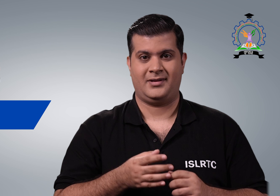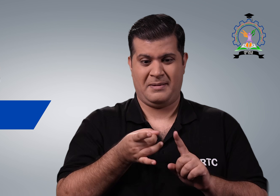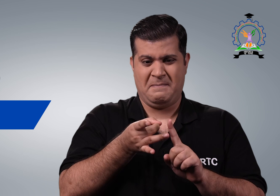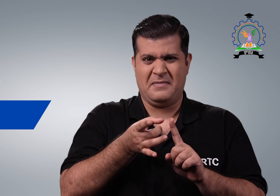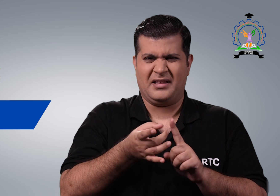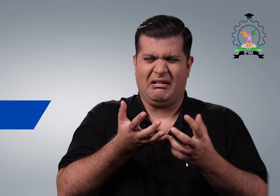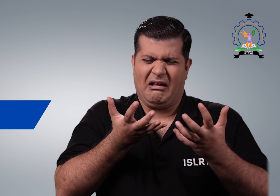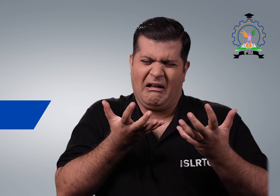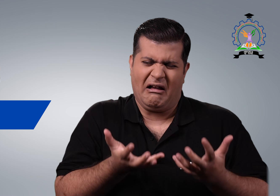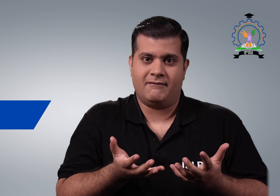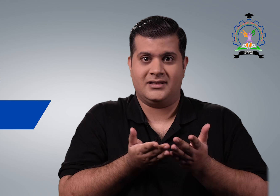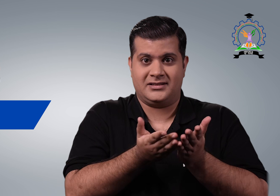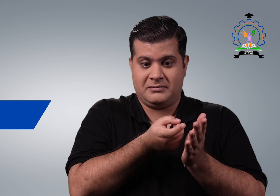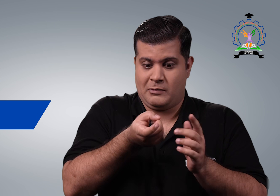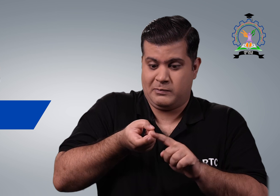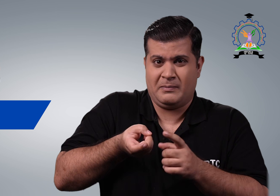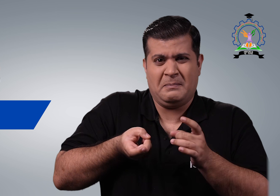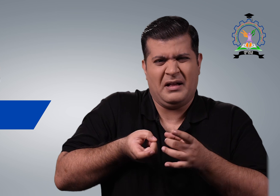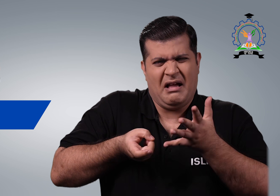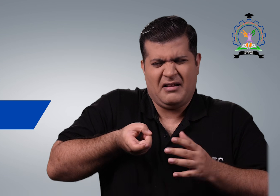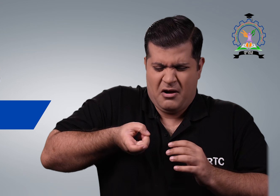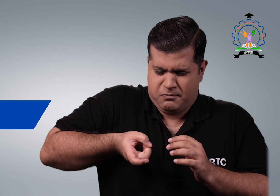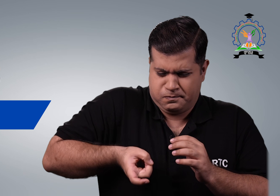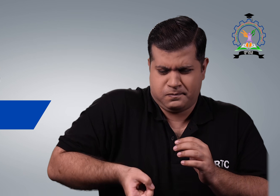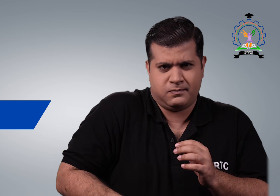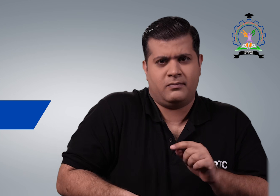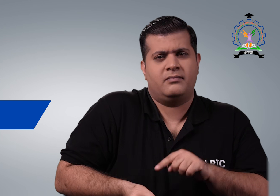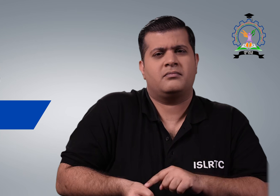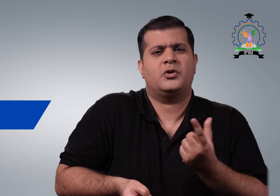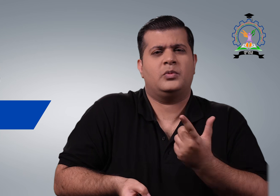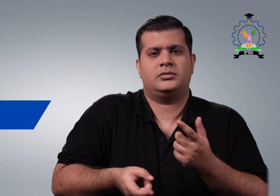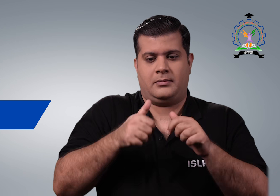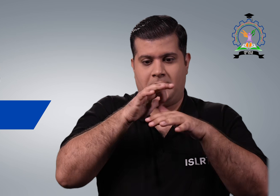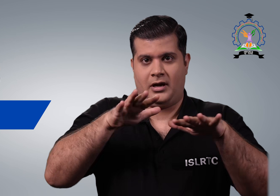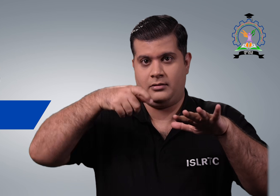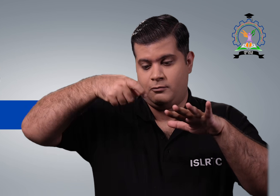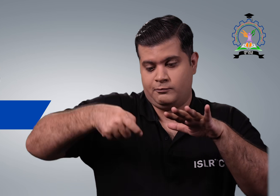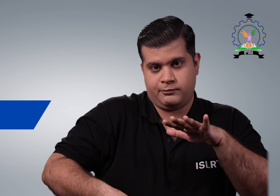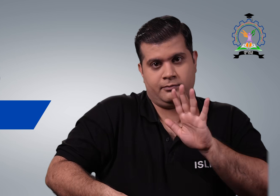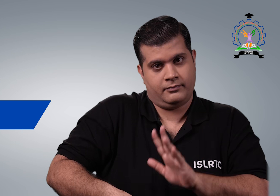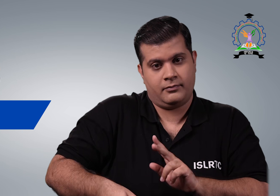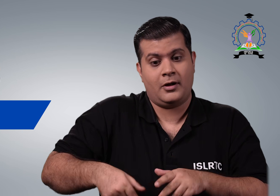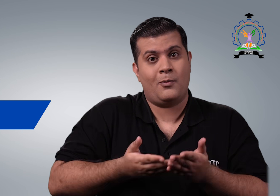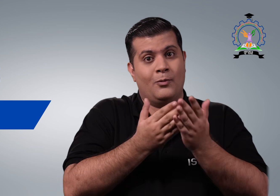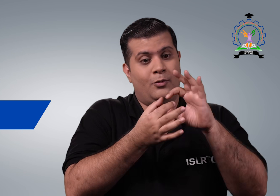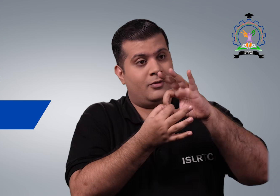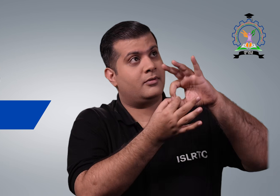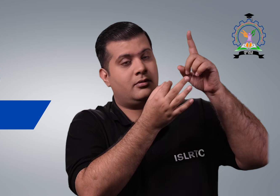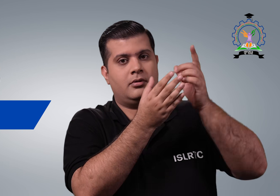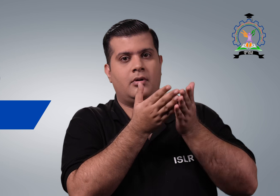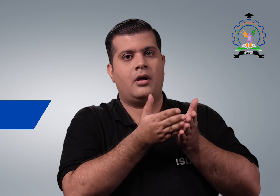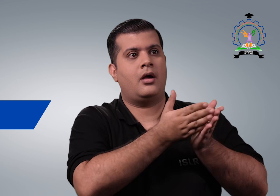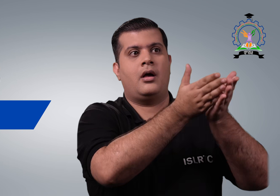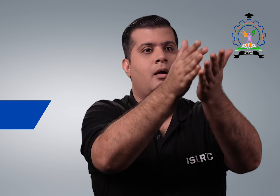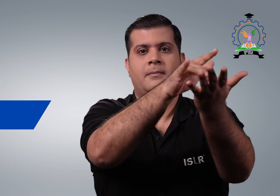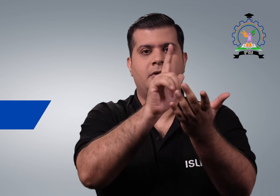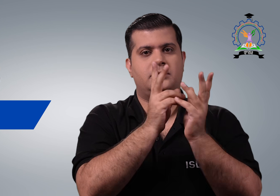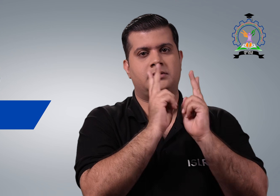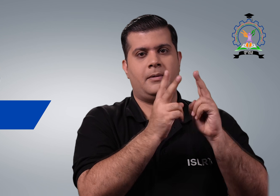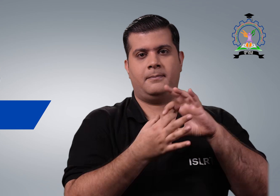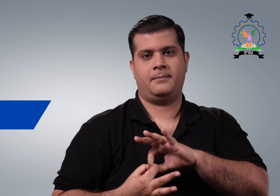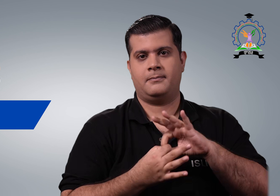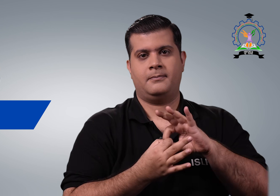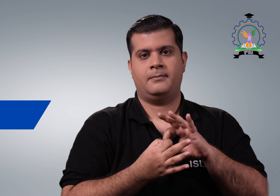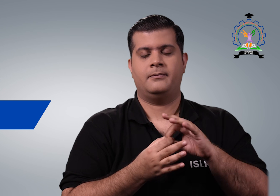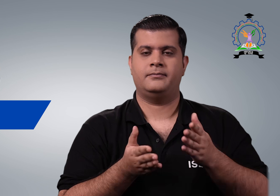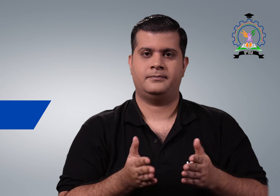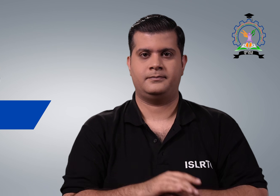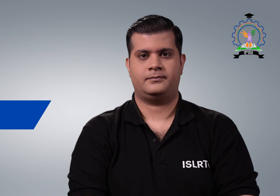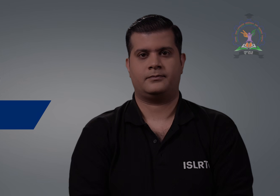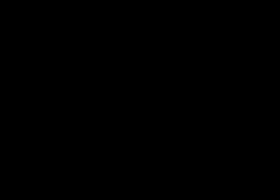A heavy metal object at the end of a chain that you drop into the water from a boat in order to stop the boat from moving.